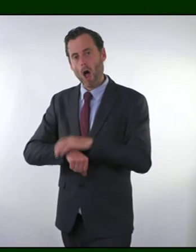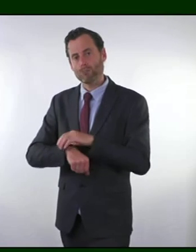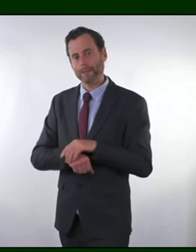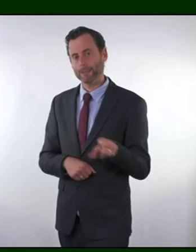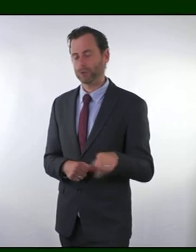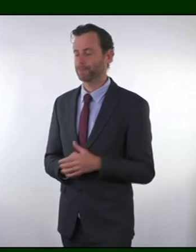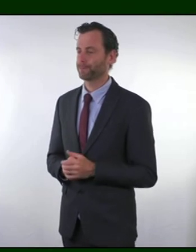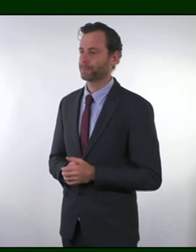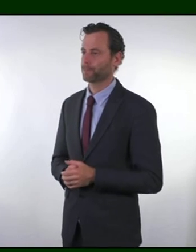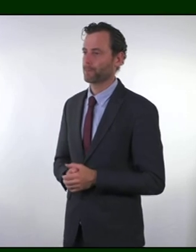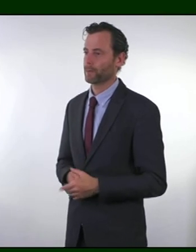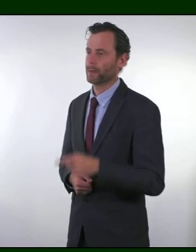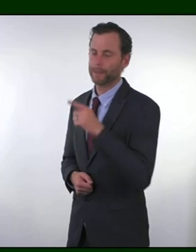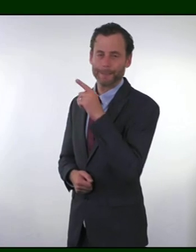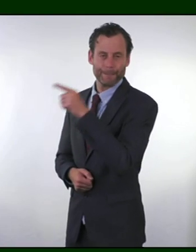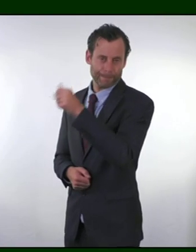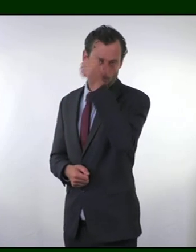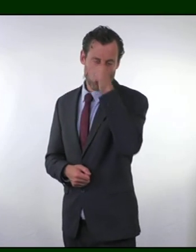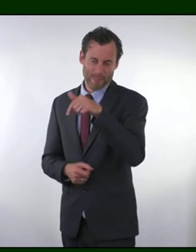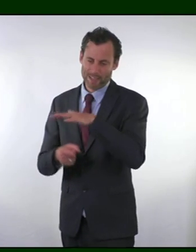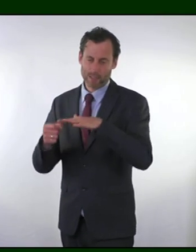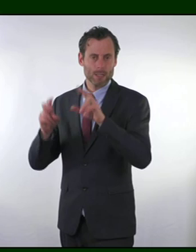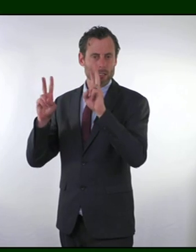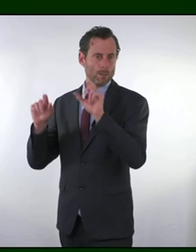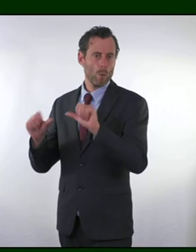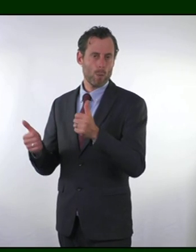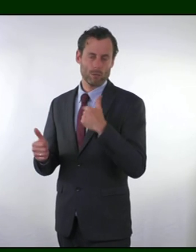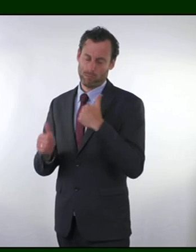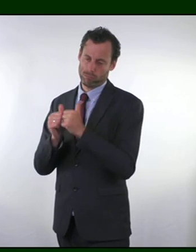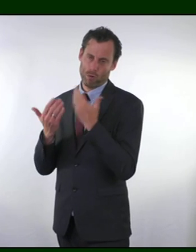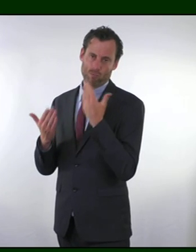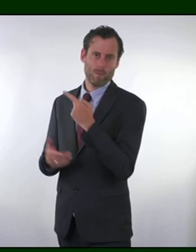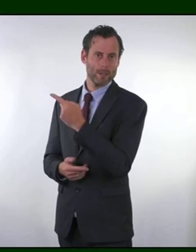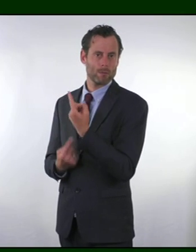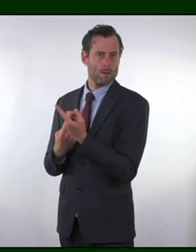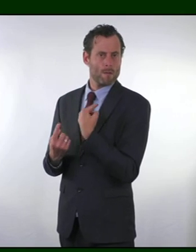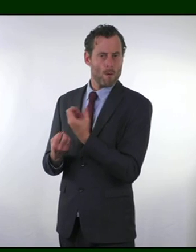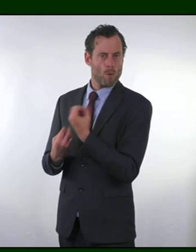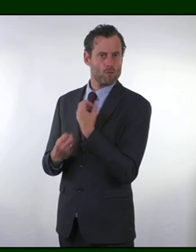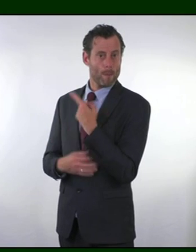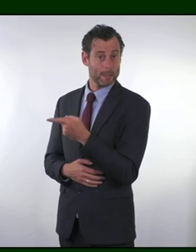My right honourable Friend knows this subject particularly well, so I am grateful to him for his comments.